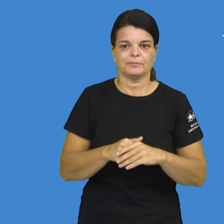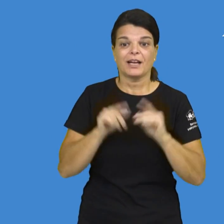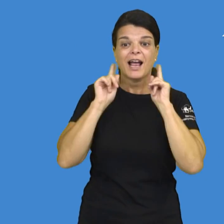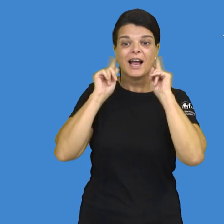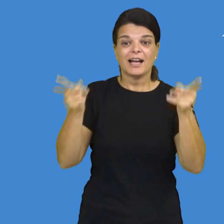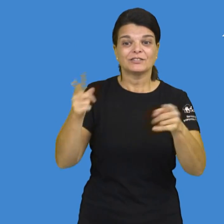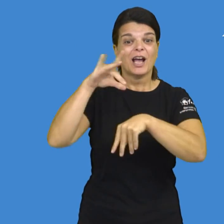caso